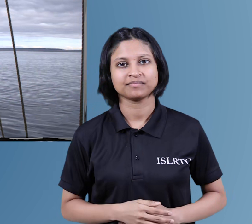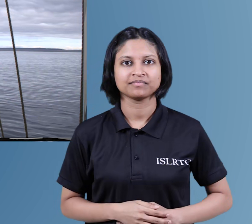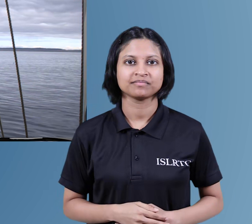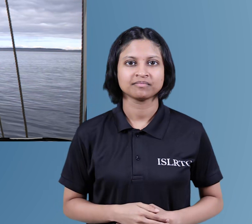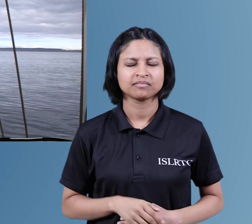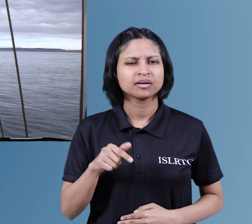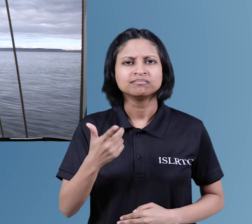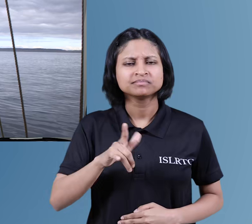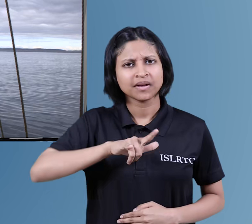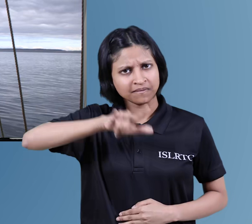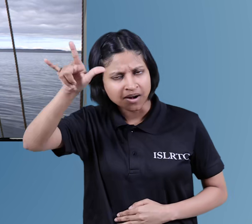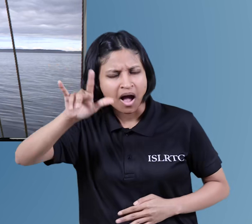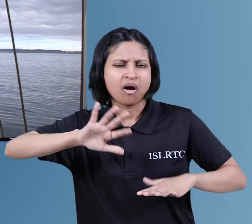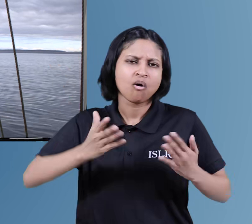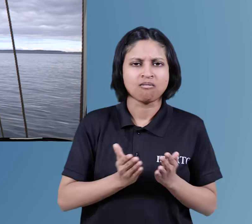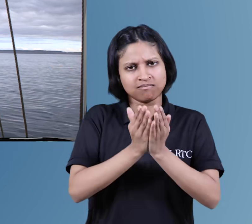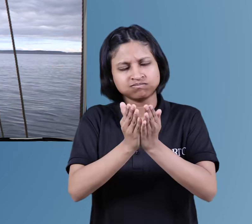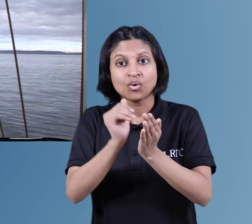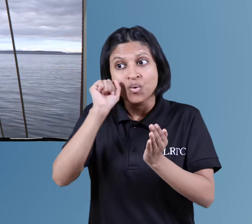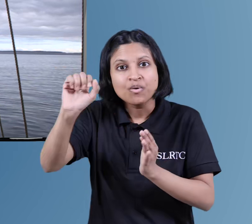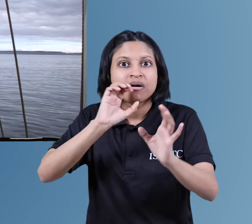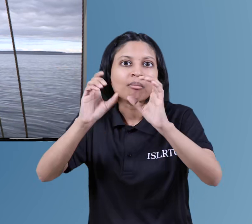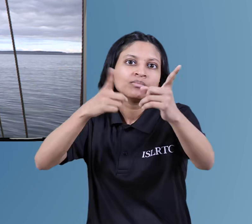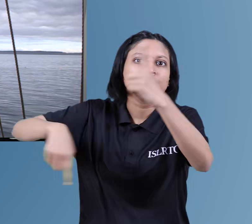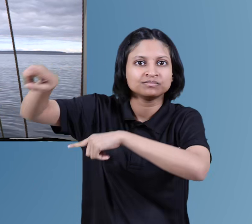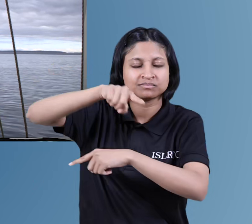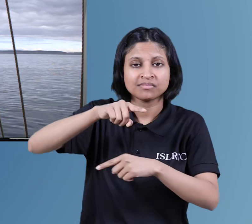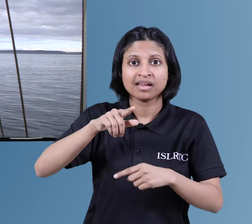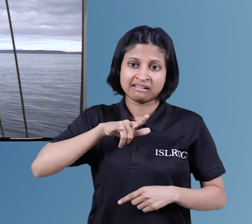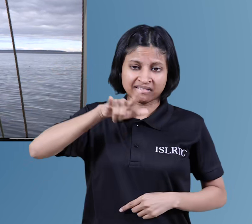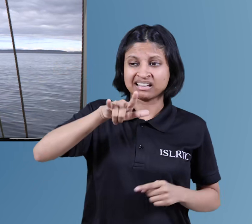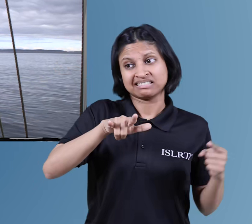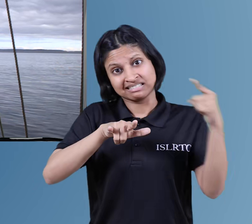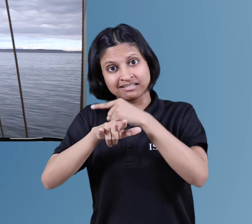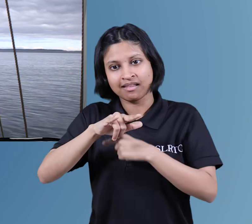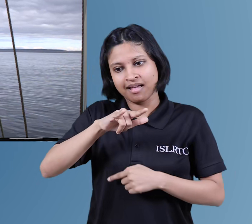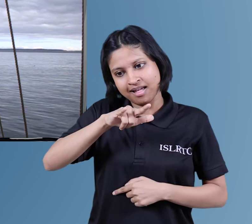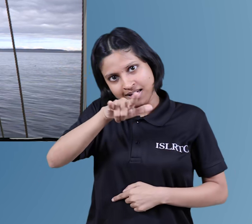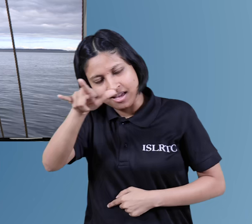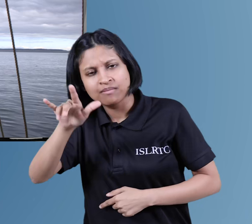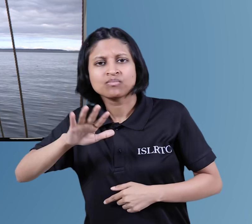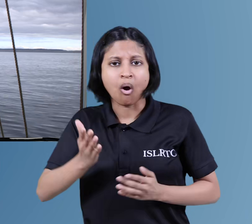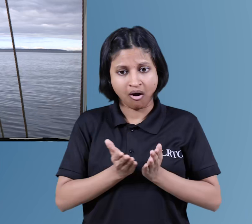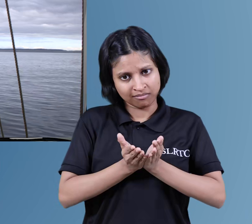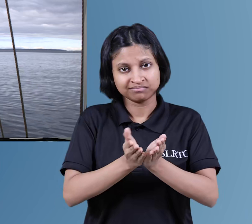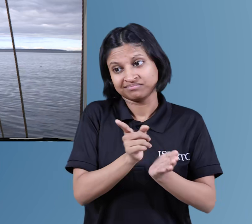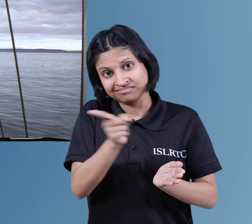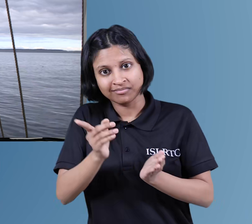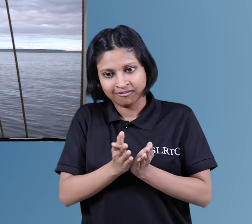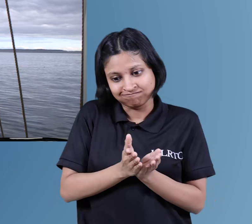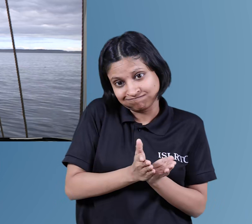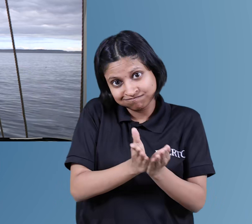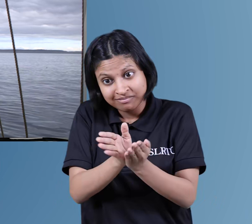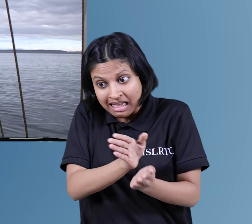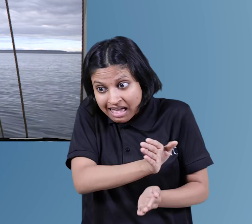This term is used instead of “right” in aircraft and ships.